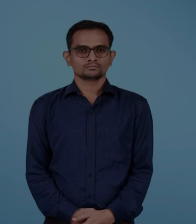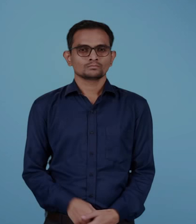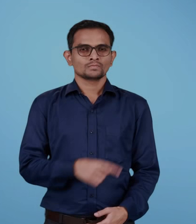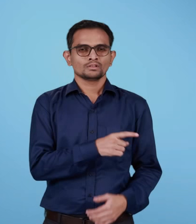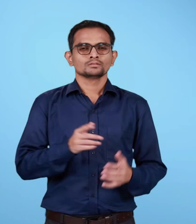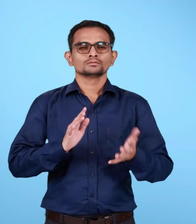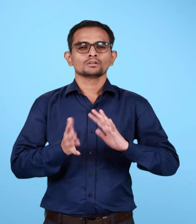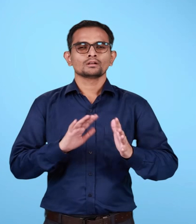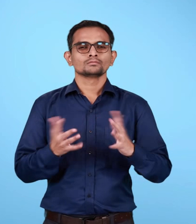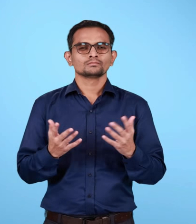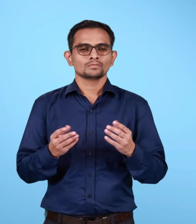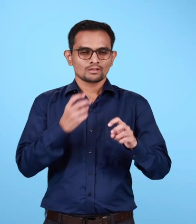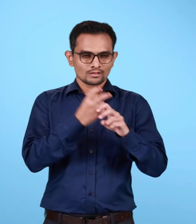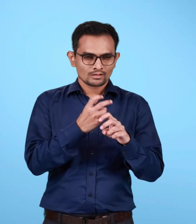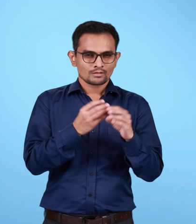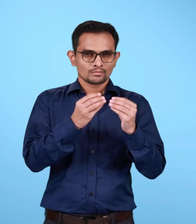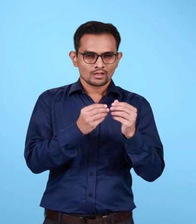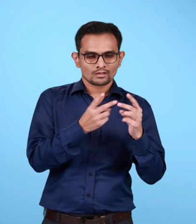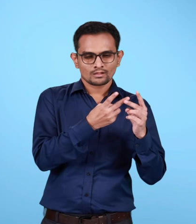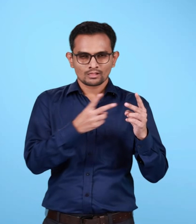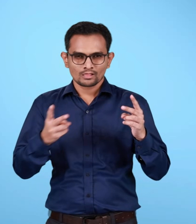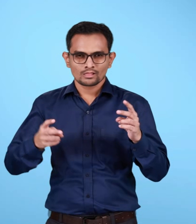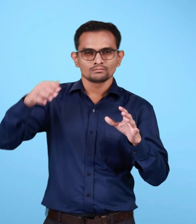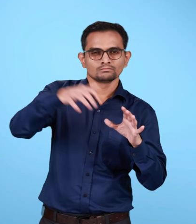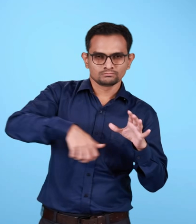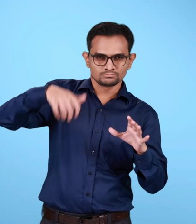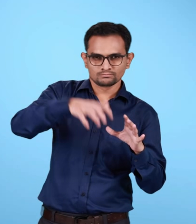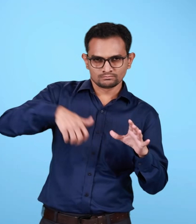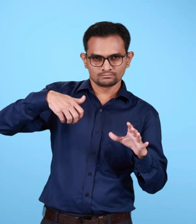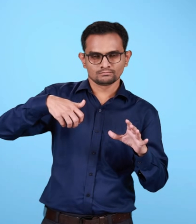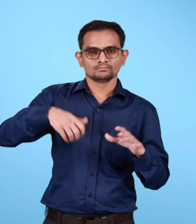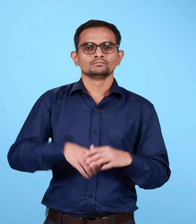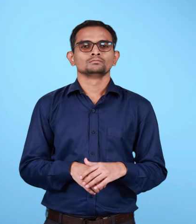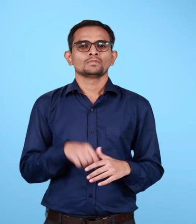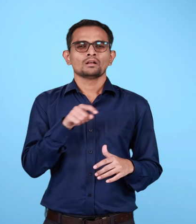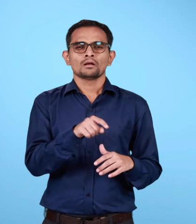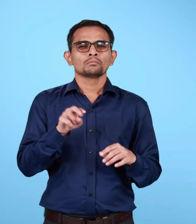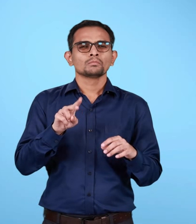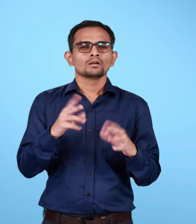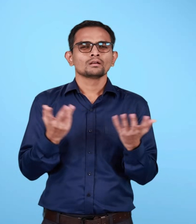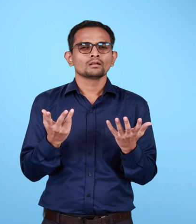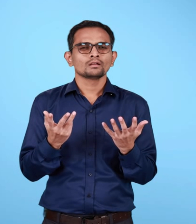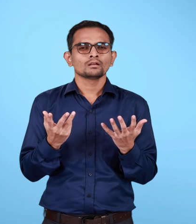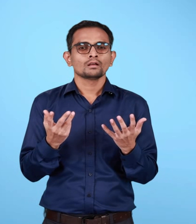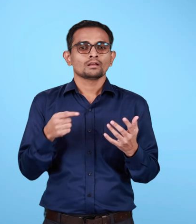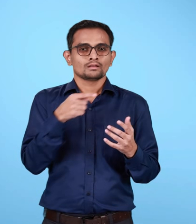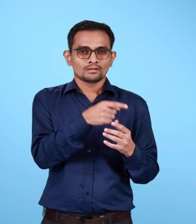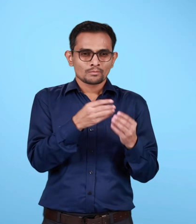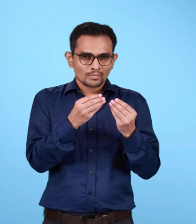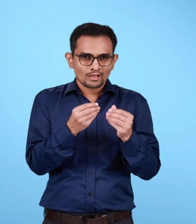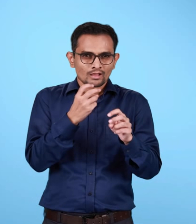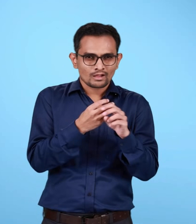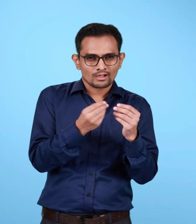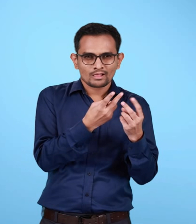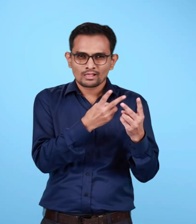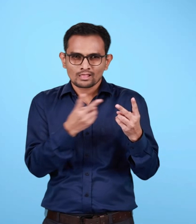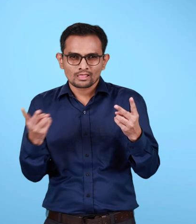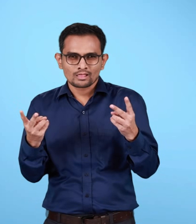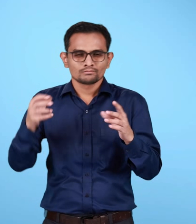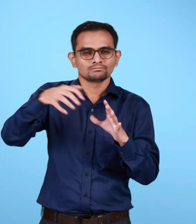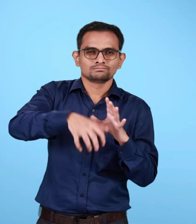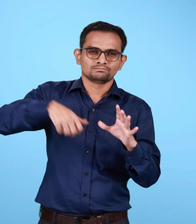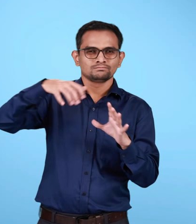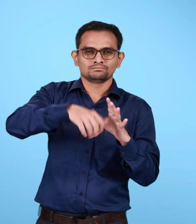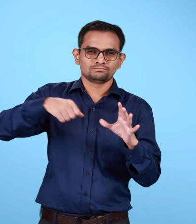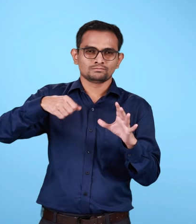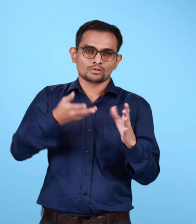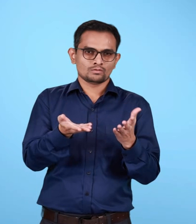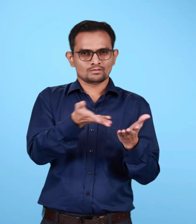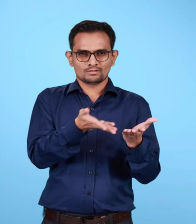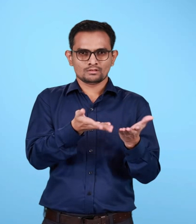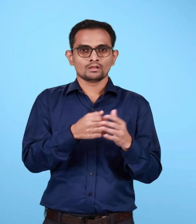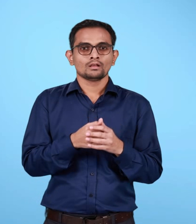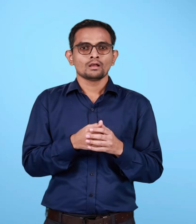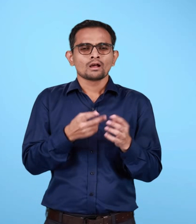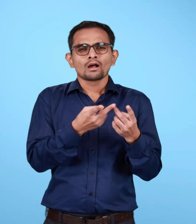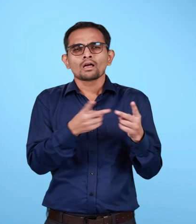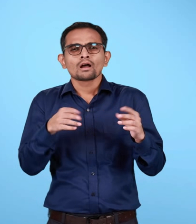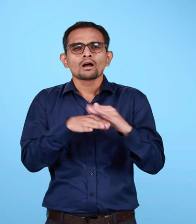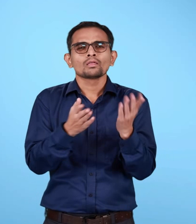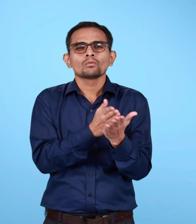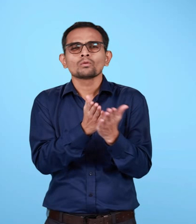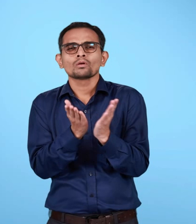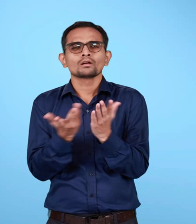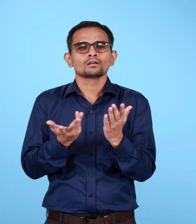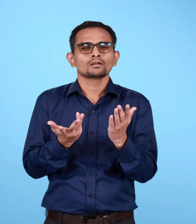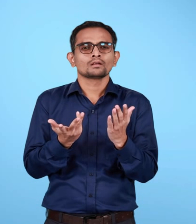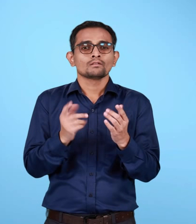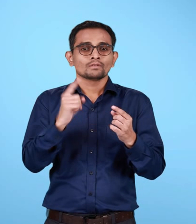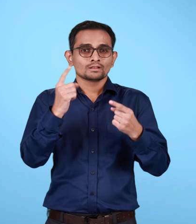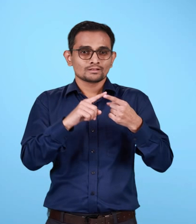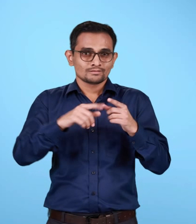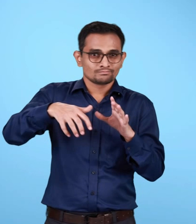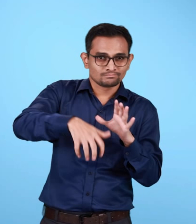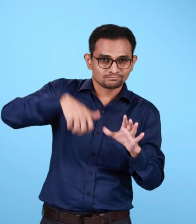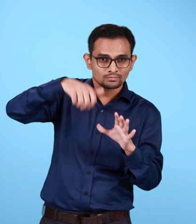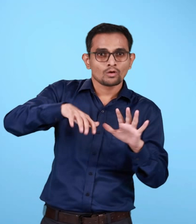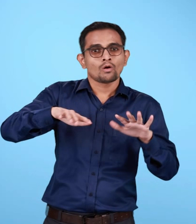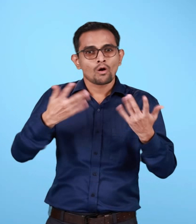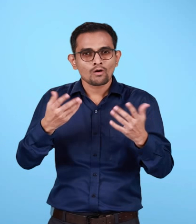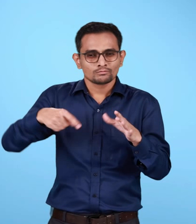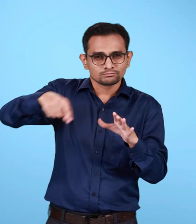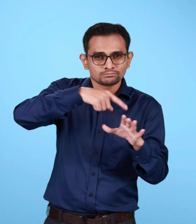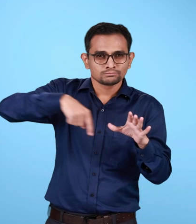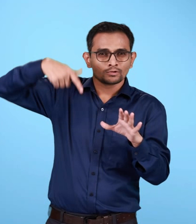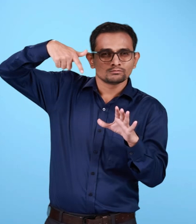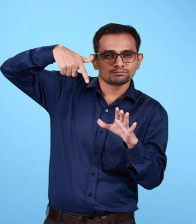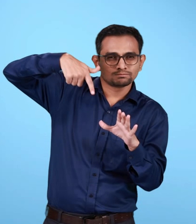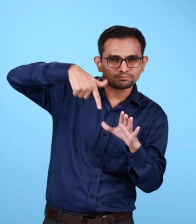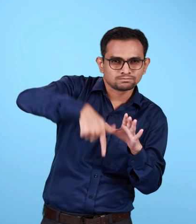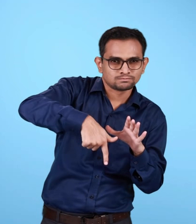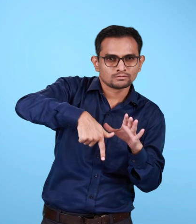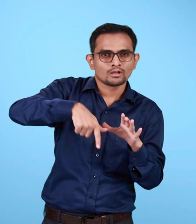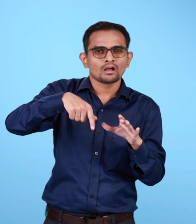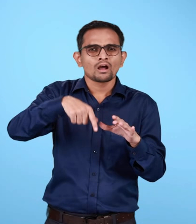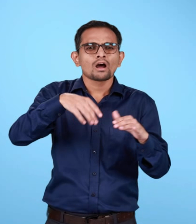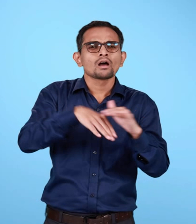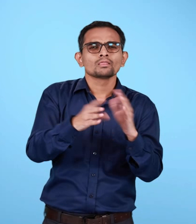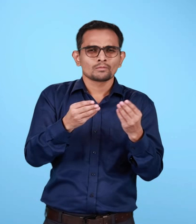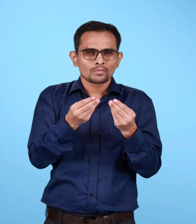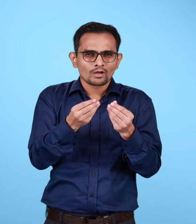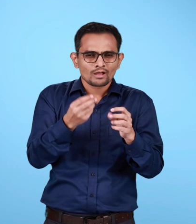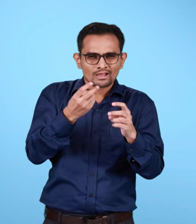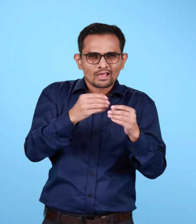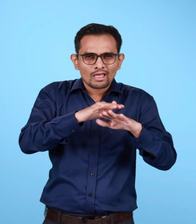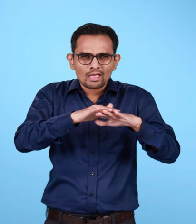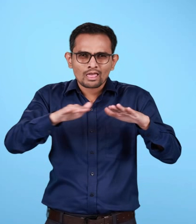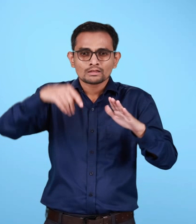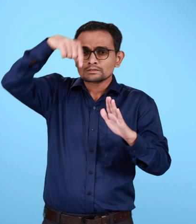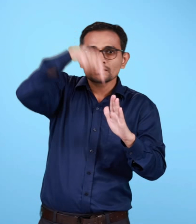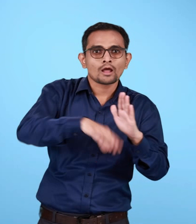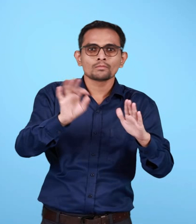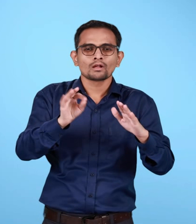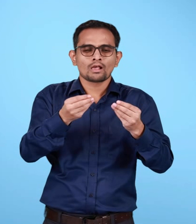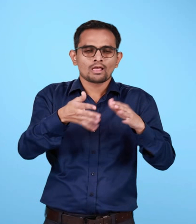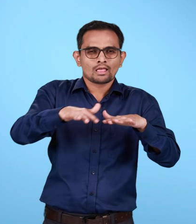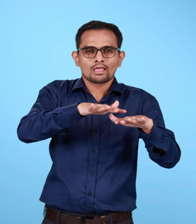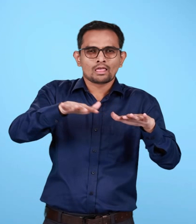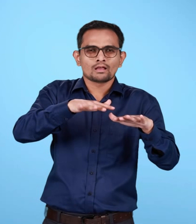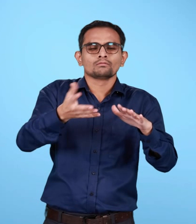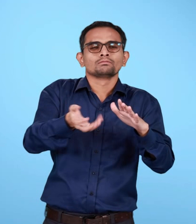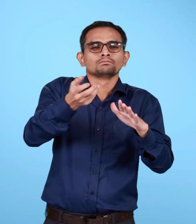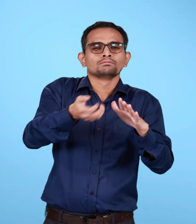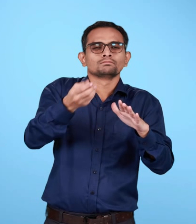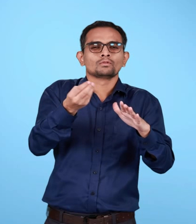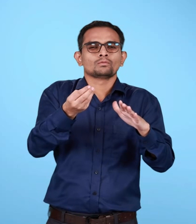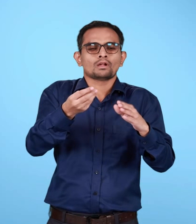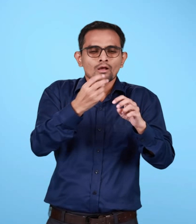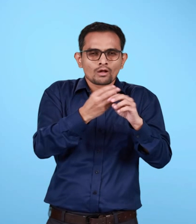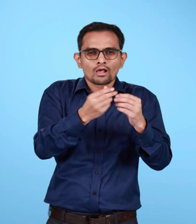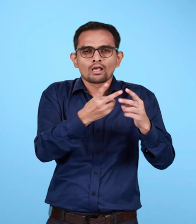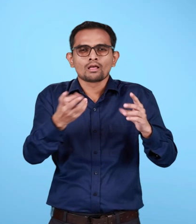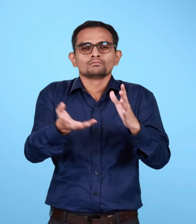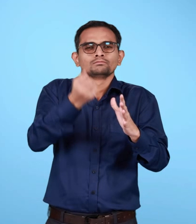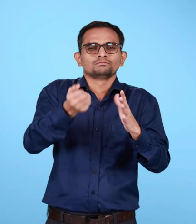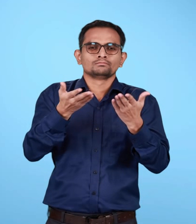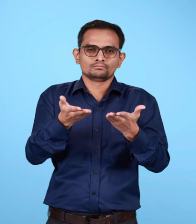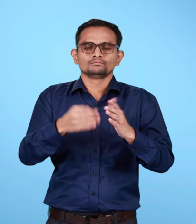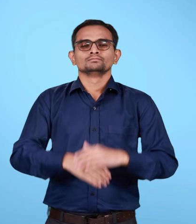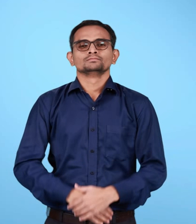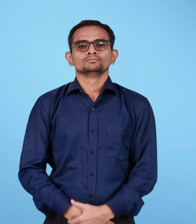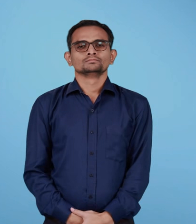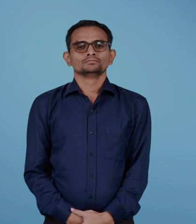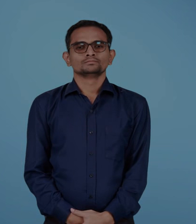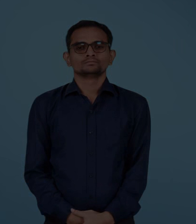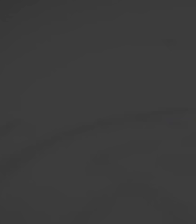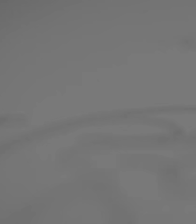This sign refers to quarrying. It is one of the ways of extracting minerals, the others being mining and drilling. In this method, minerals that lie near the surface of the earth are simply dug out. This is called quarrying.